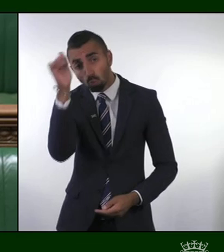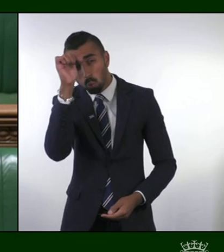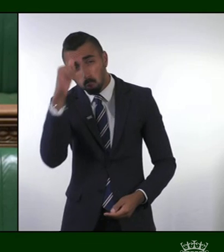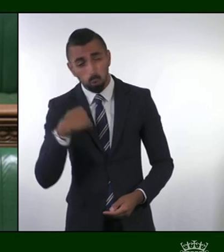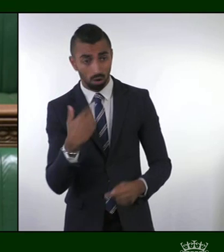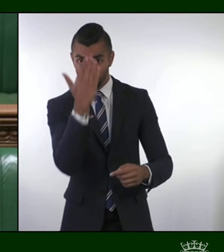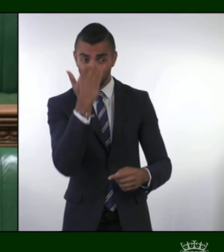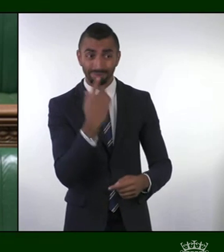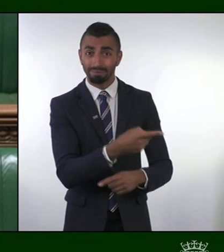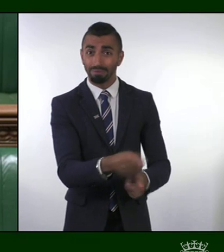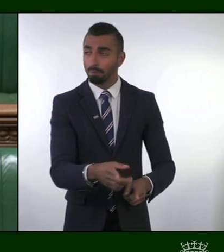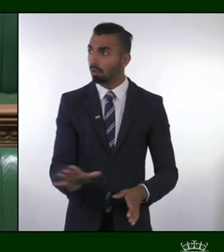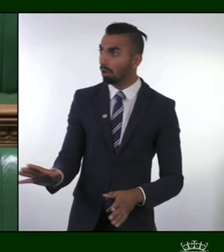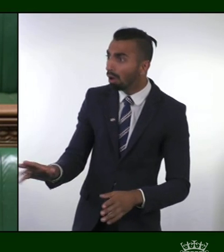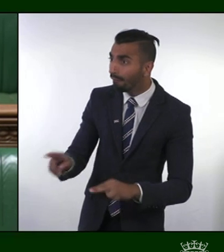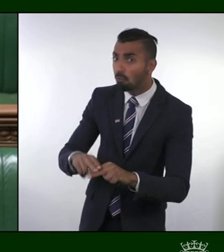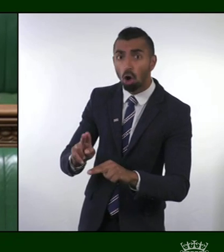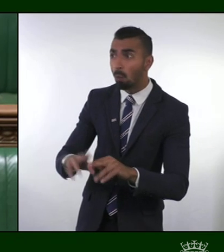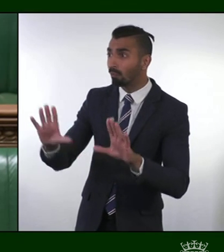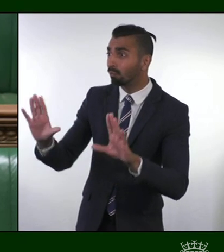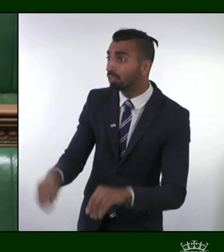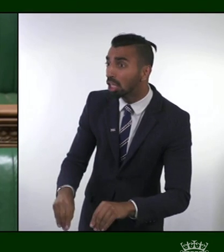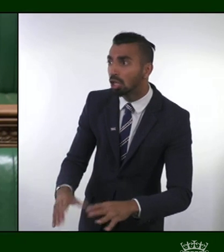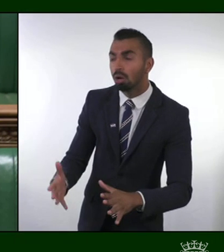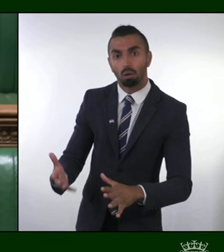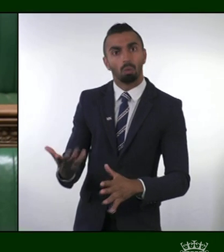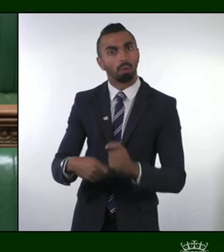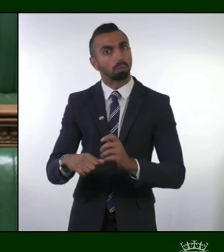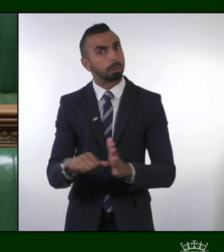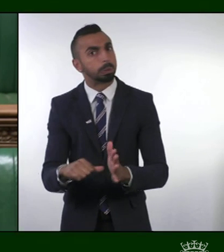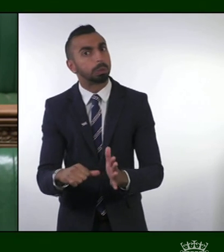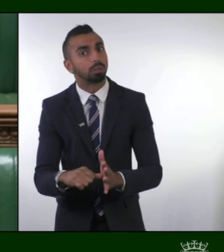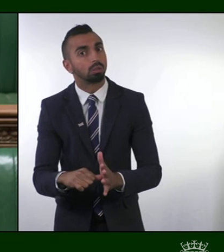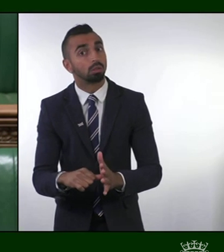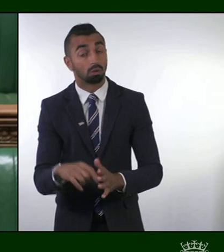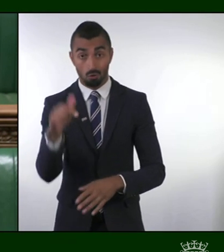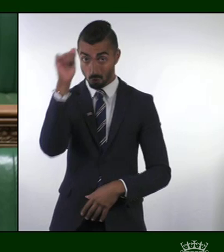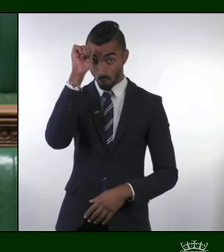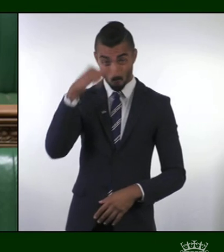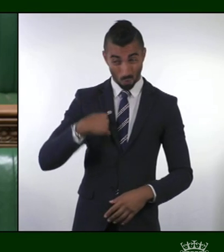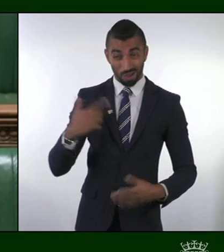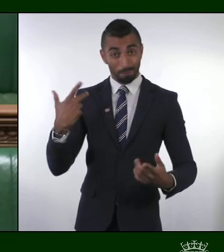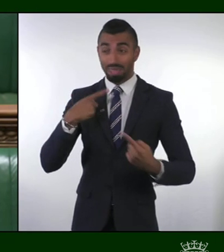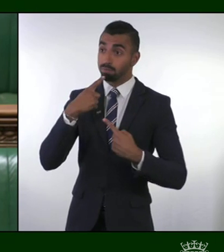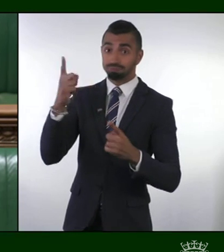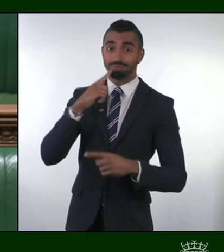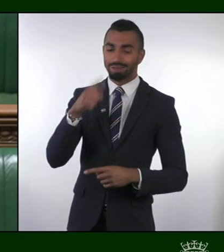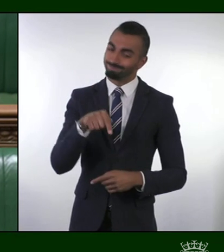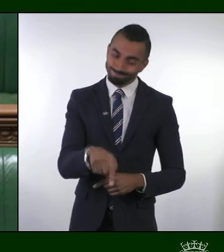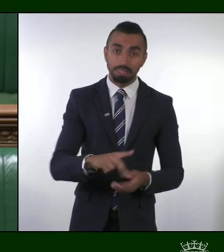I am also sure that if I say the scheme must end in October, critics will say it should end in November.